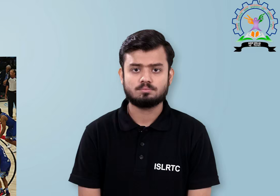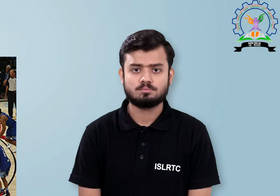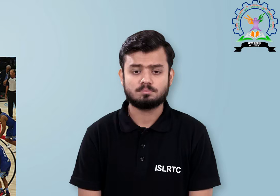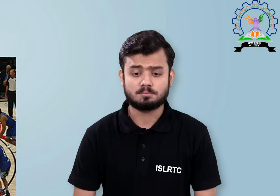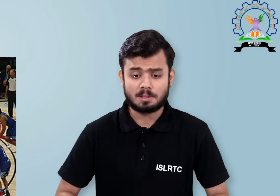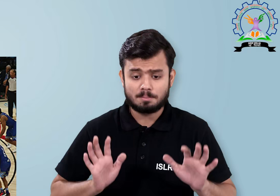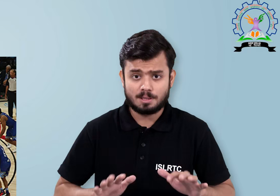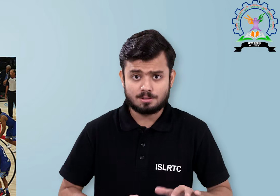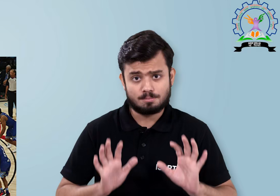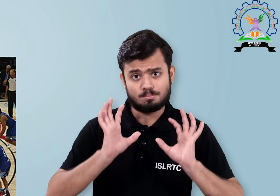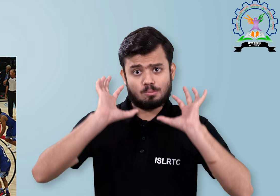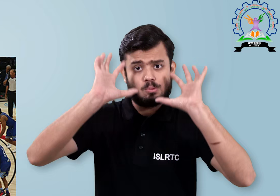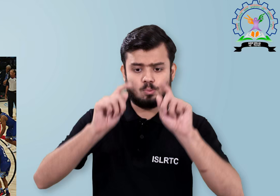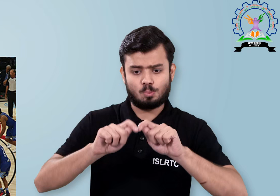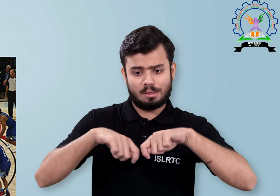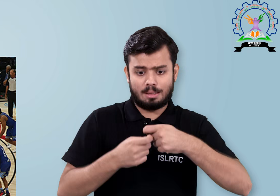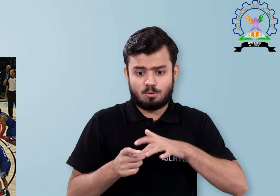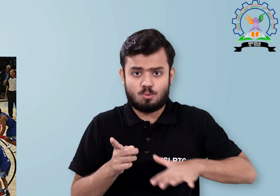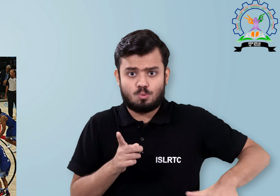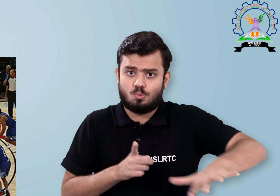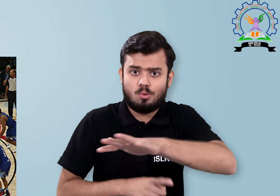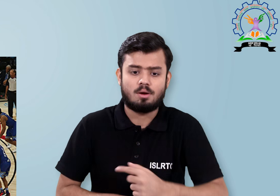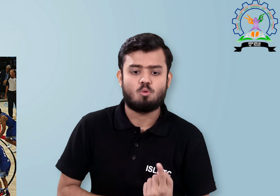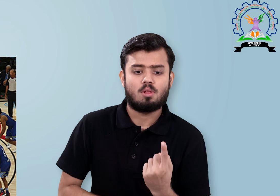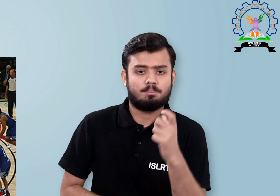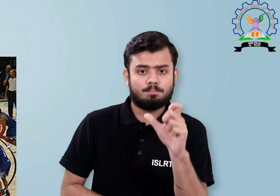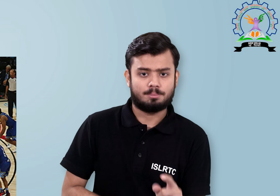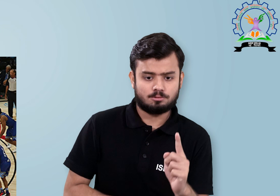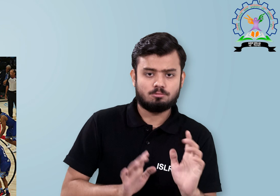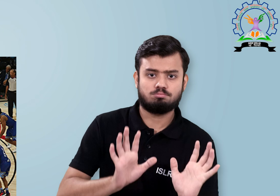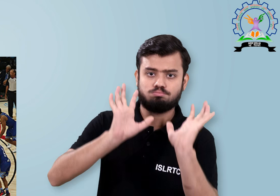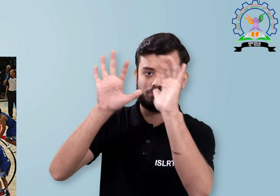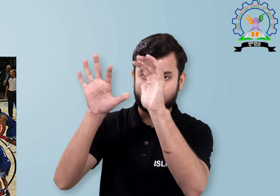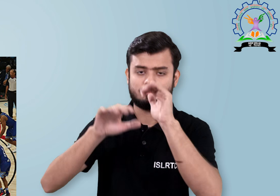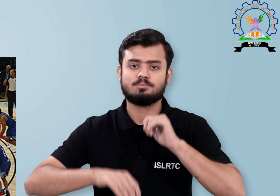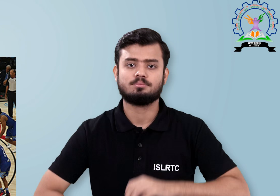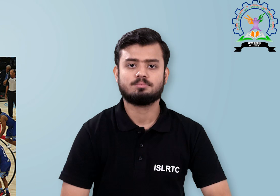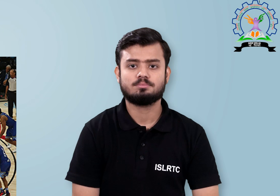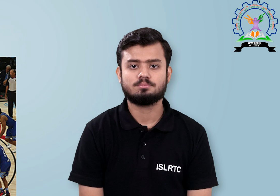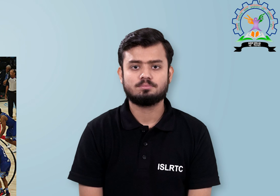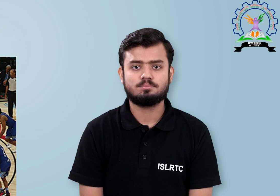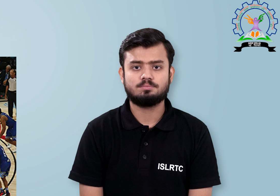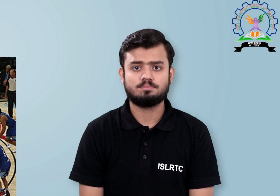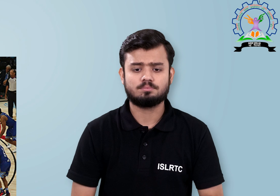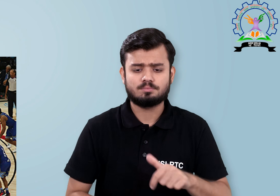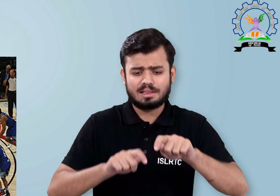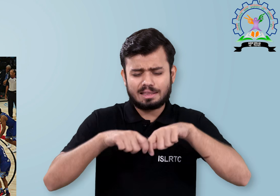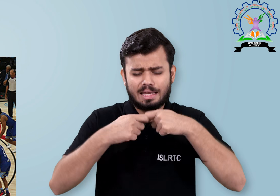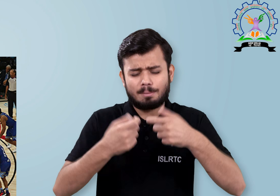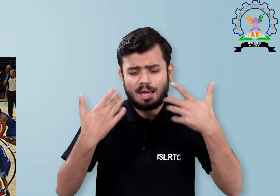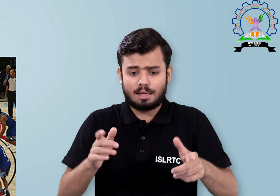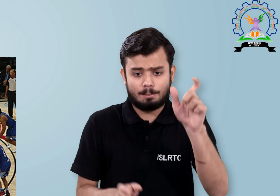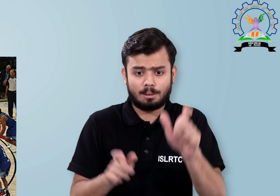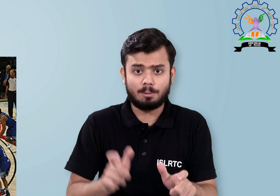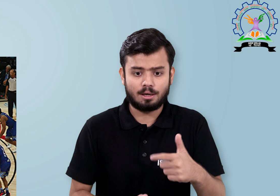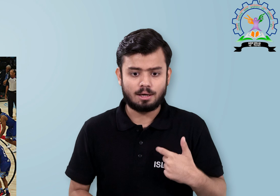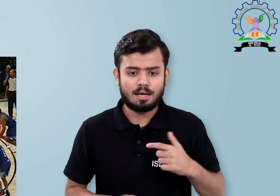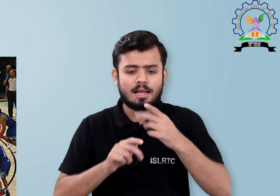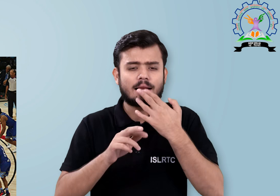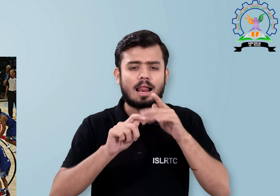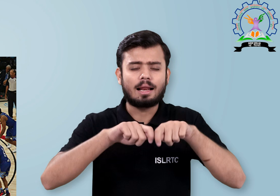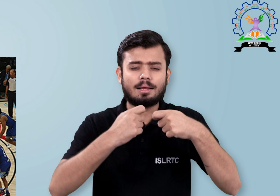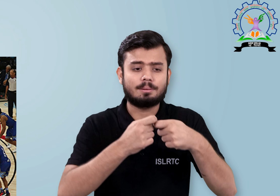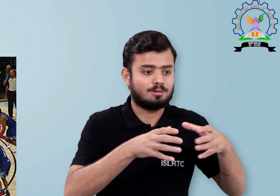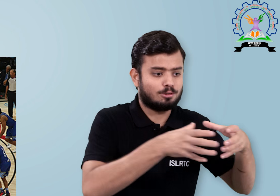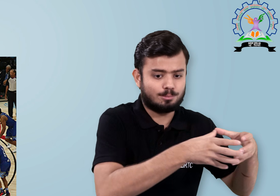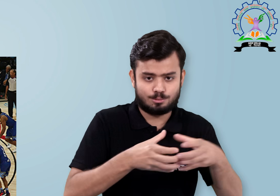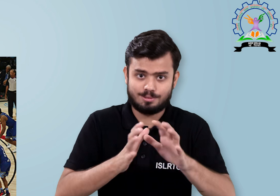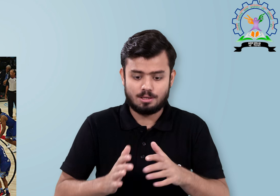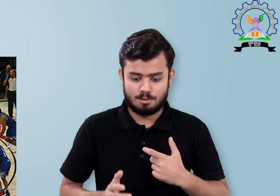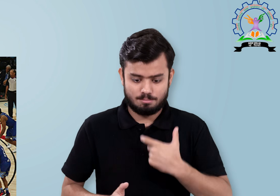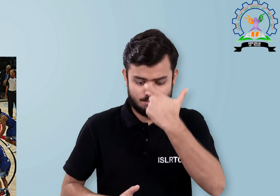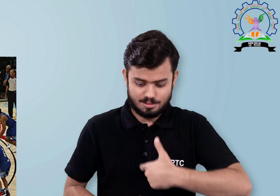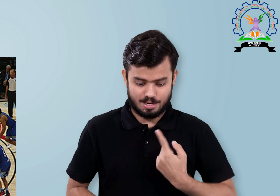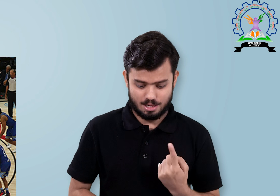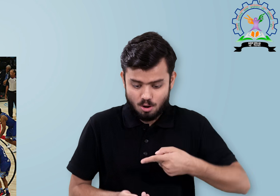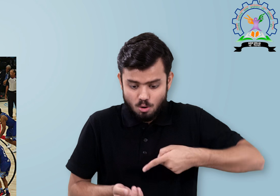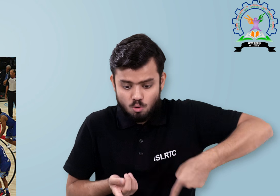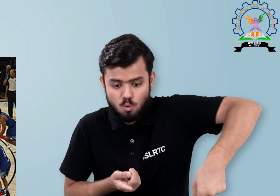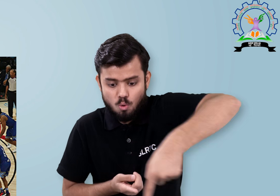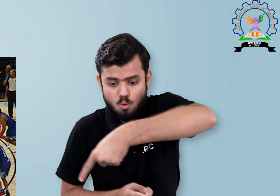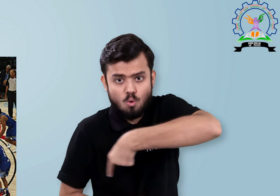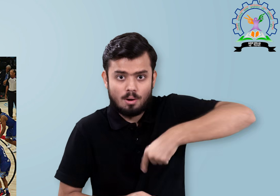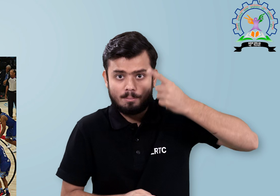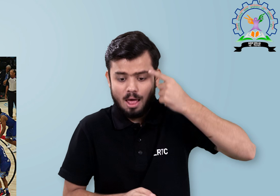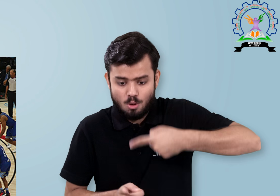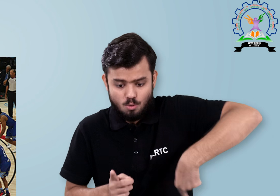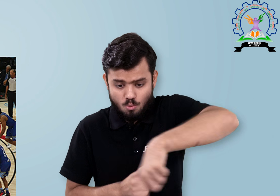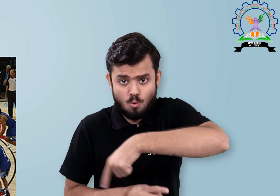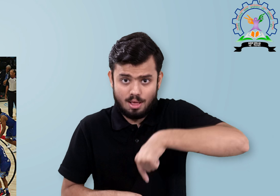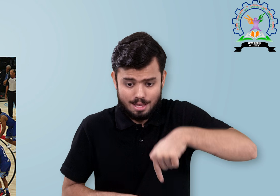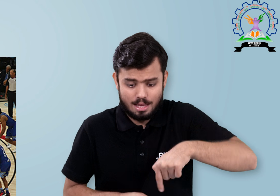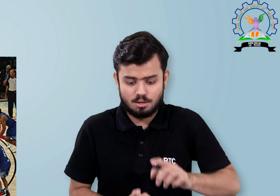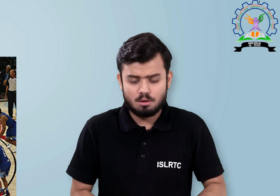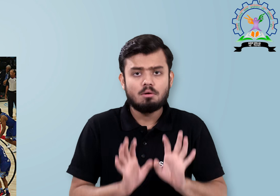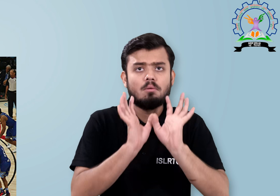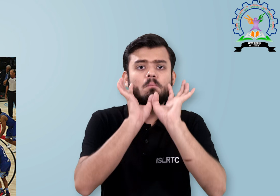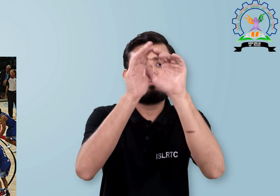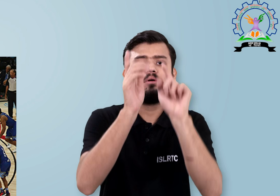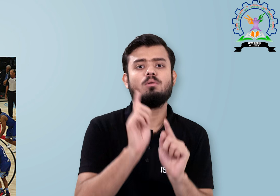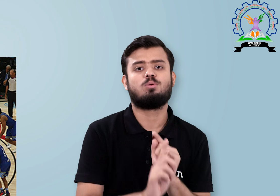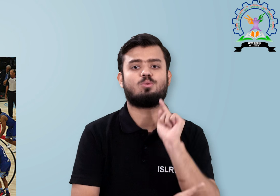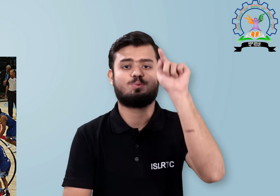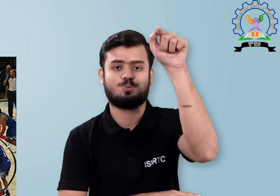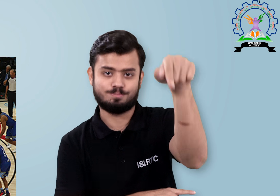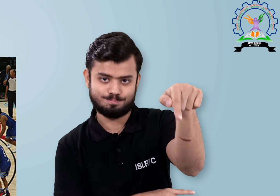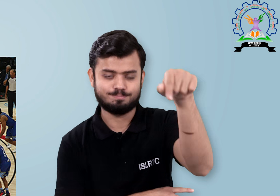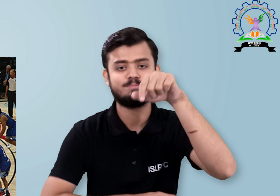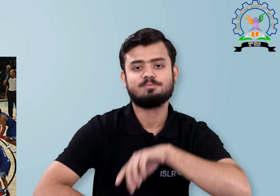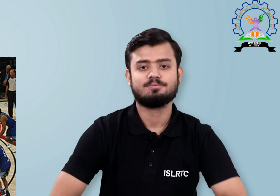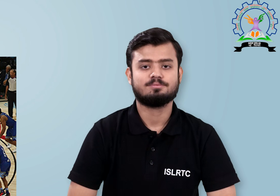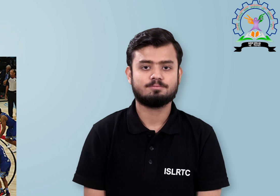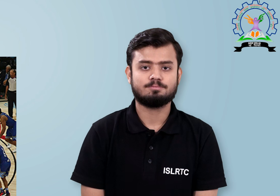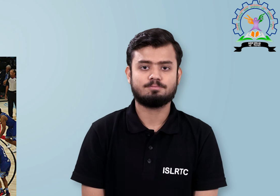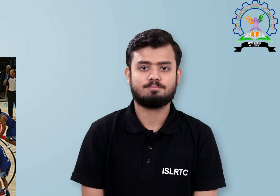Throw-in A throw-in which touches the floor, or any object on or outside the boundary line, or touches anything above the playing surface is a violation.